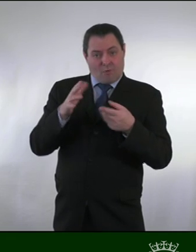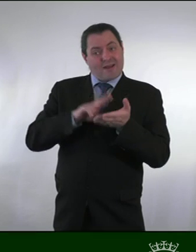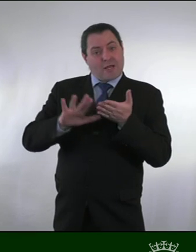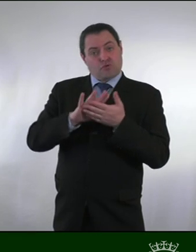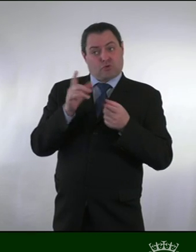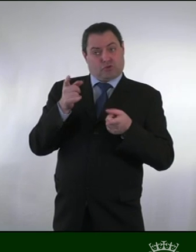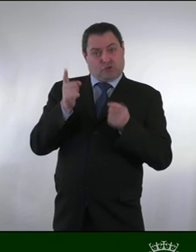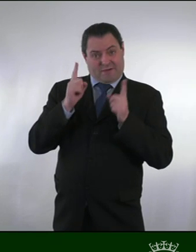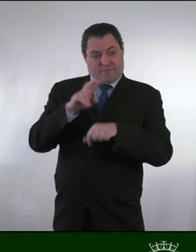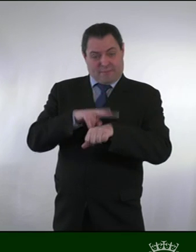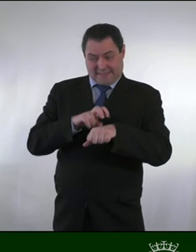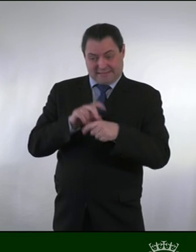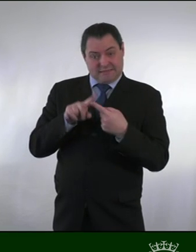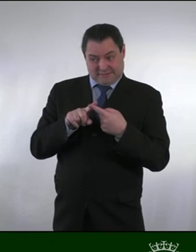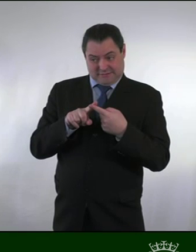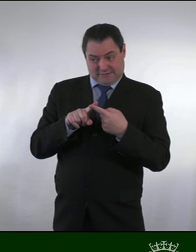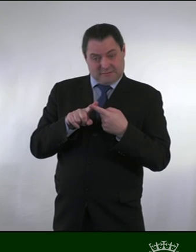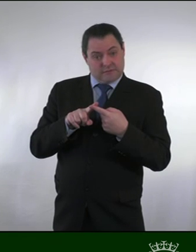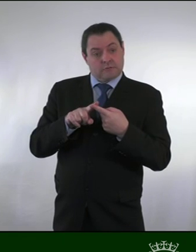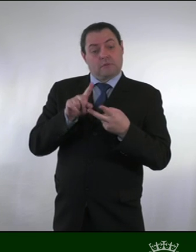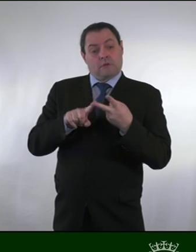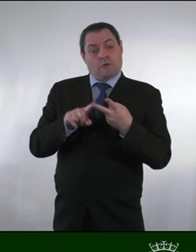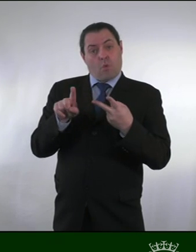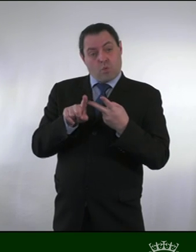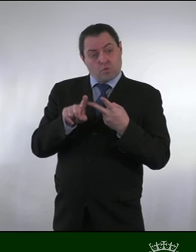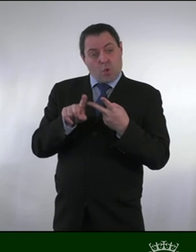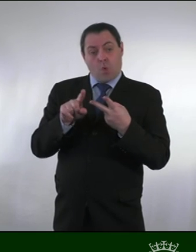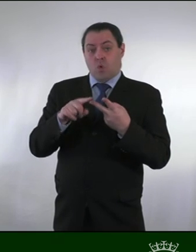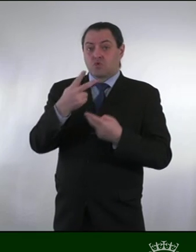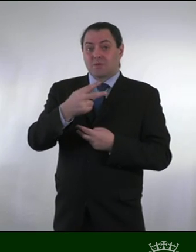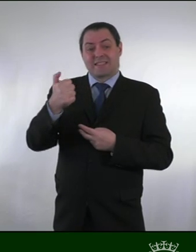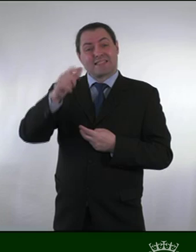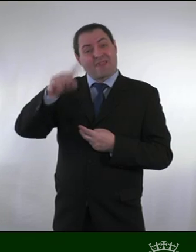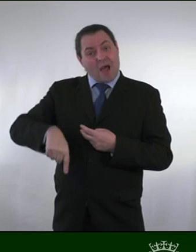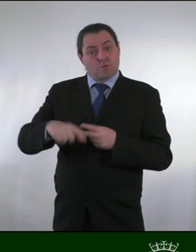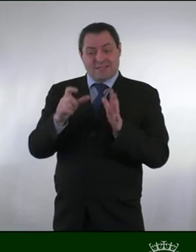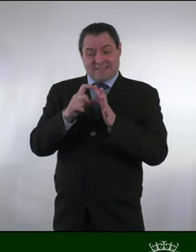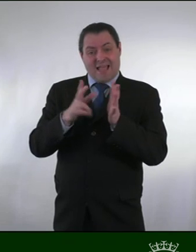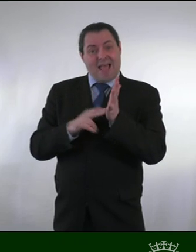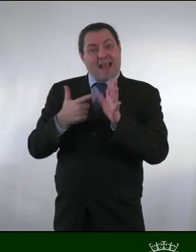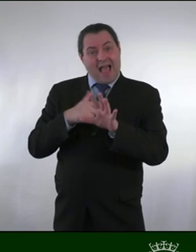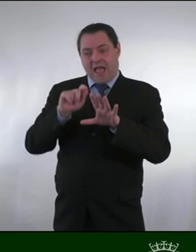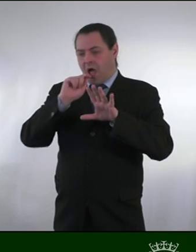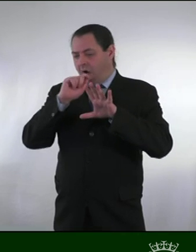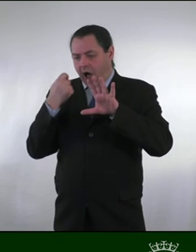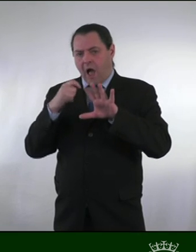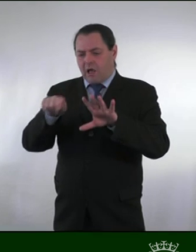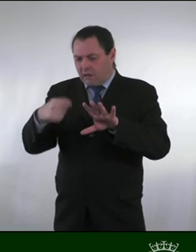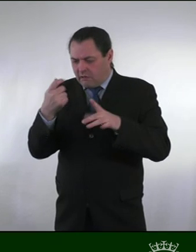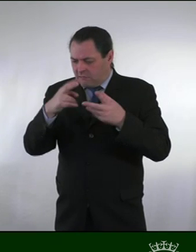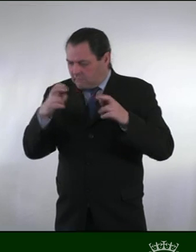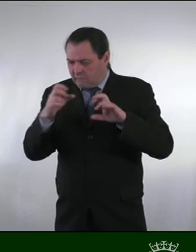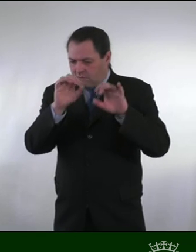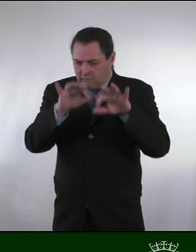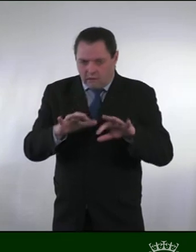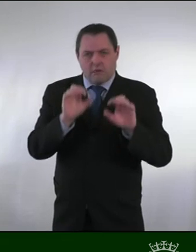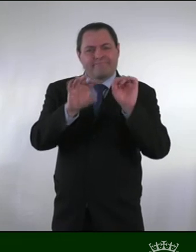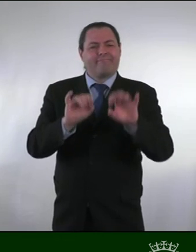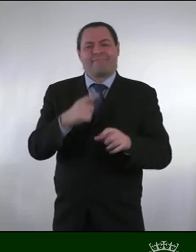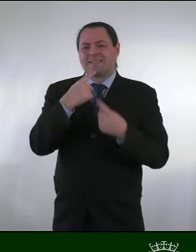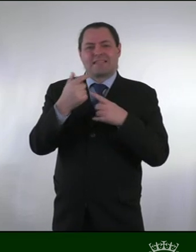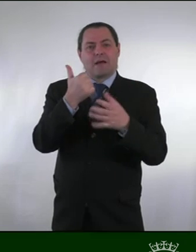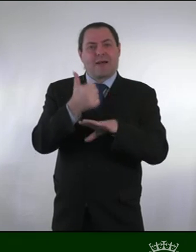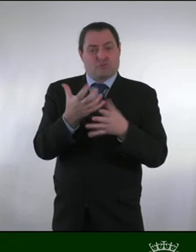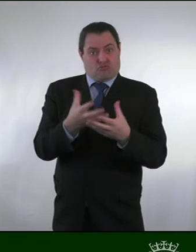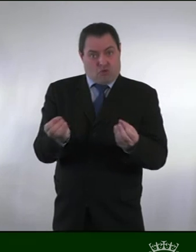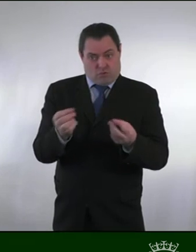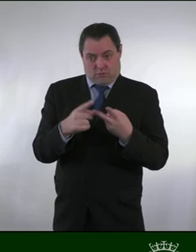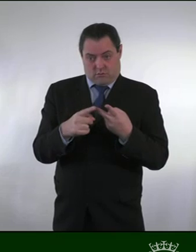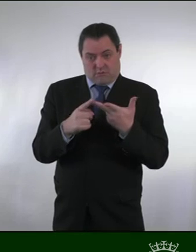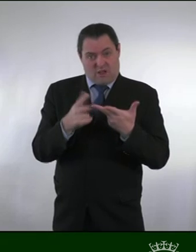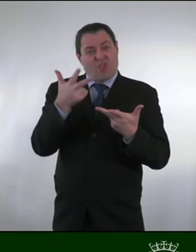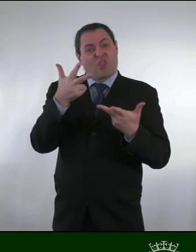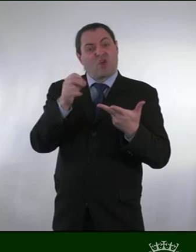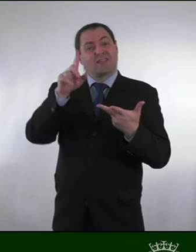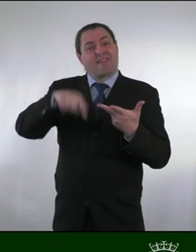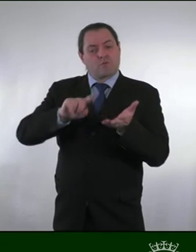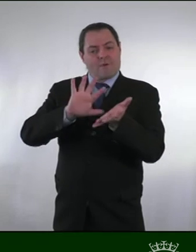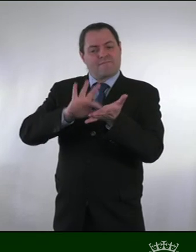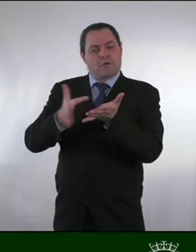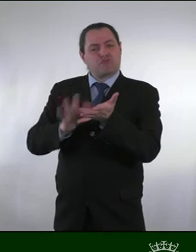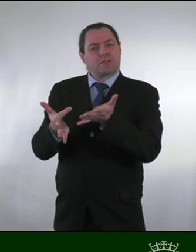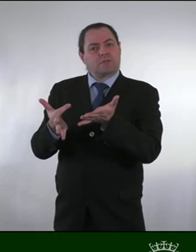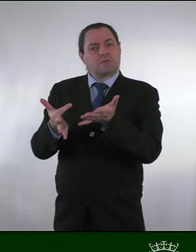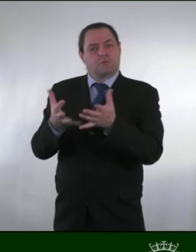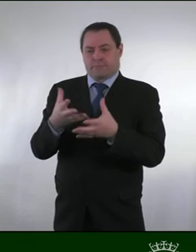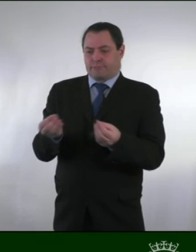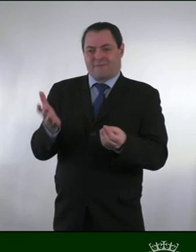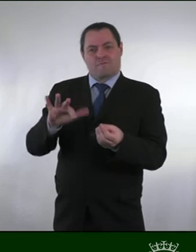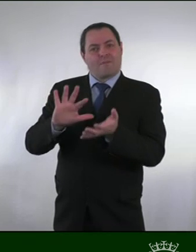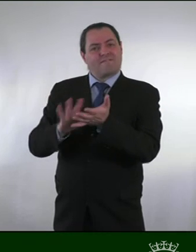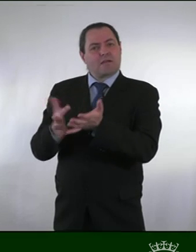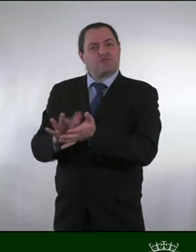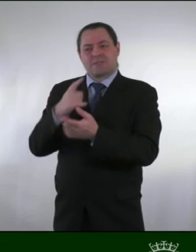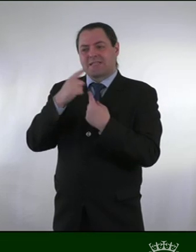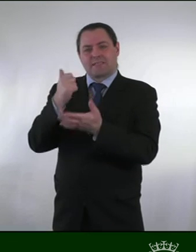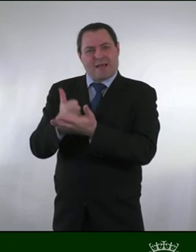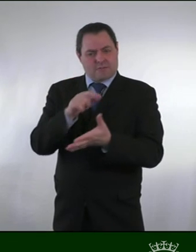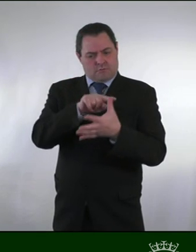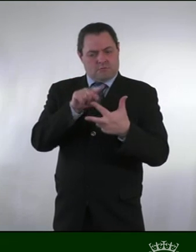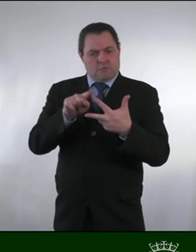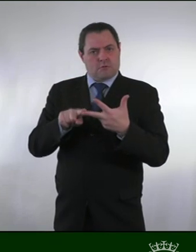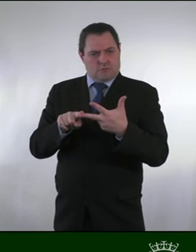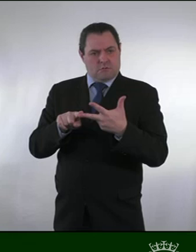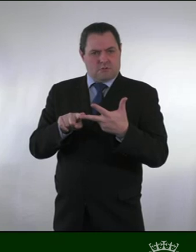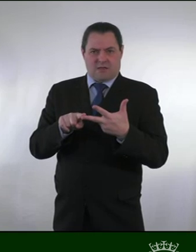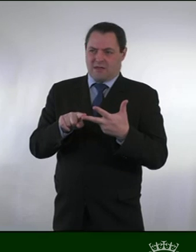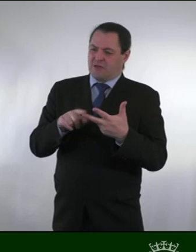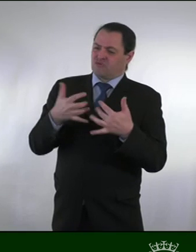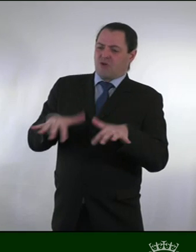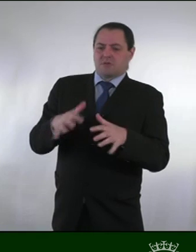I am sure he has been briefed on this. In addition to that, we are talking about 26,000 DNA records from the DNA database and 30,000 fingerprint records from the fingerprint database, so this is not just a technical issue.